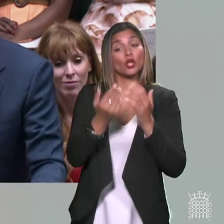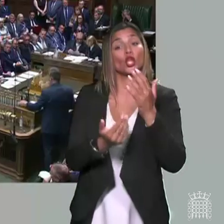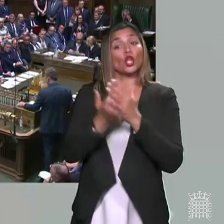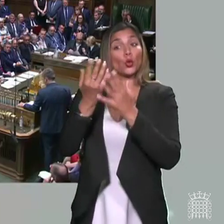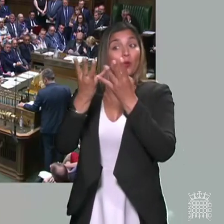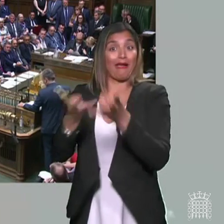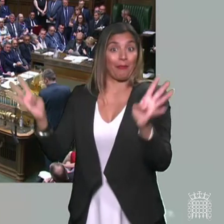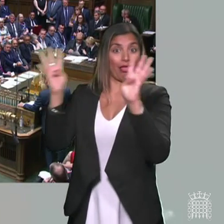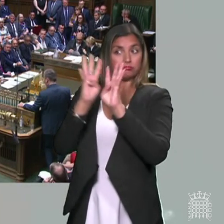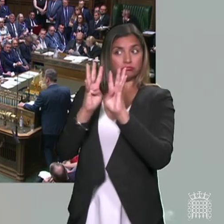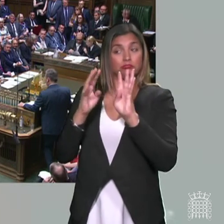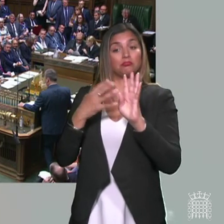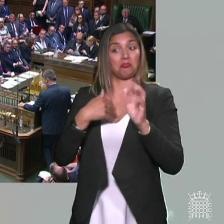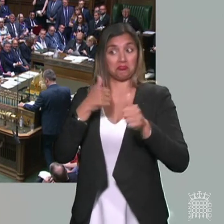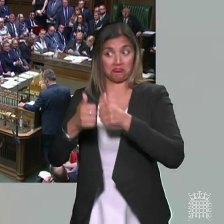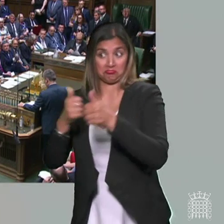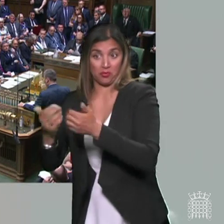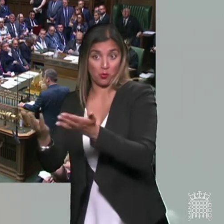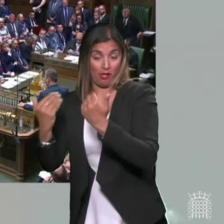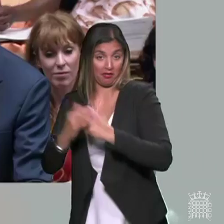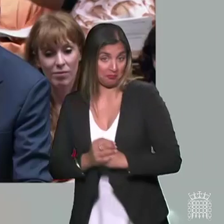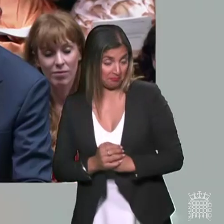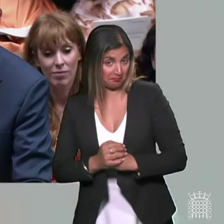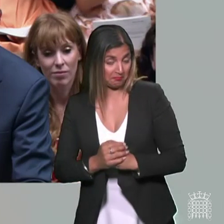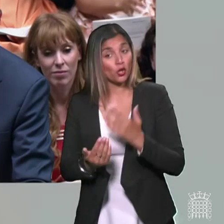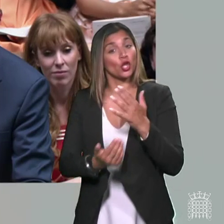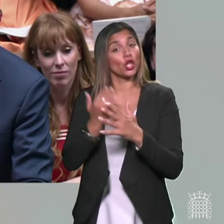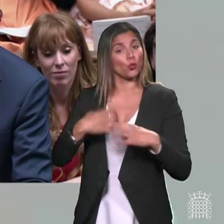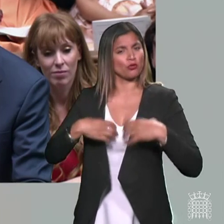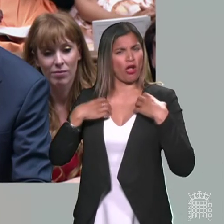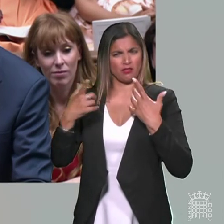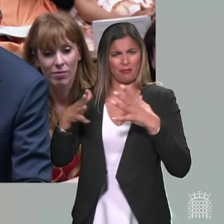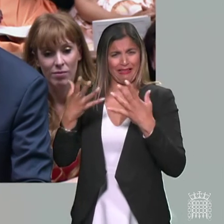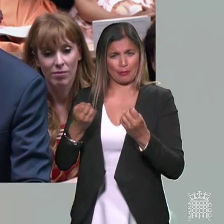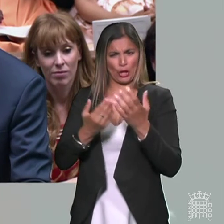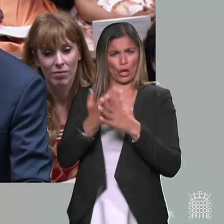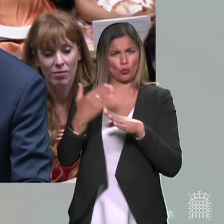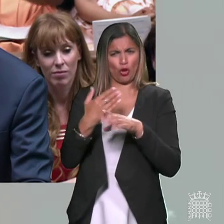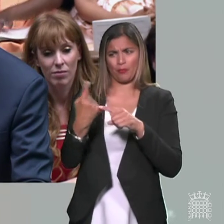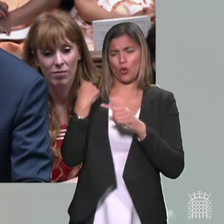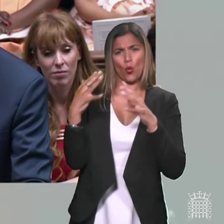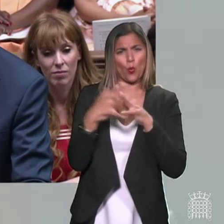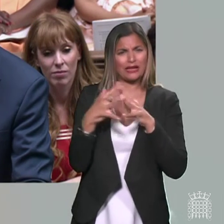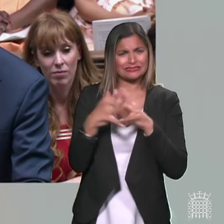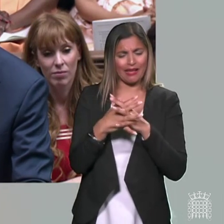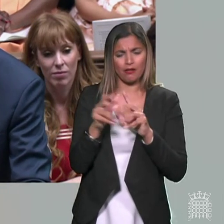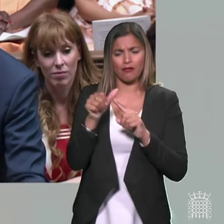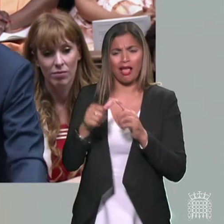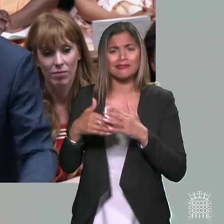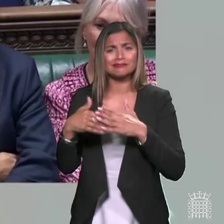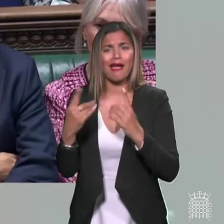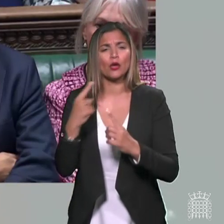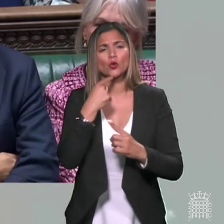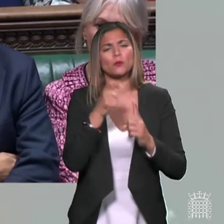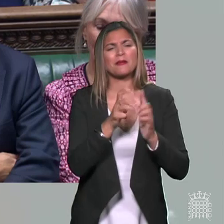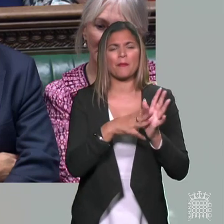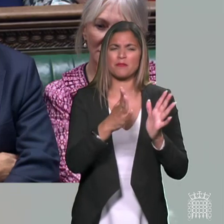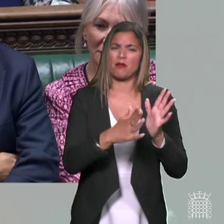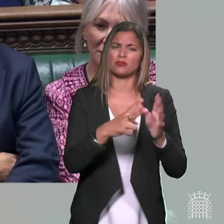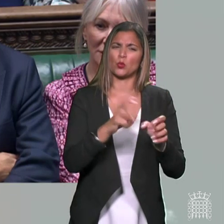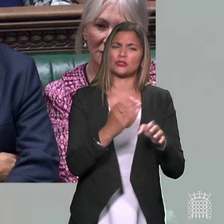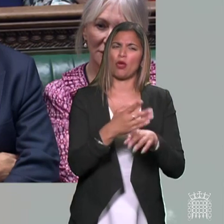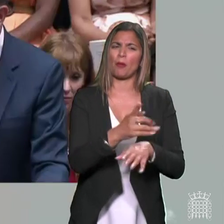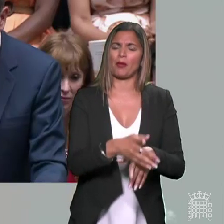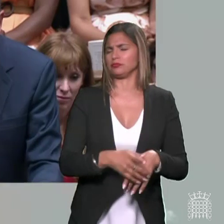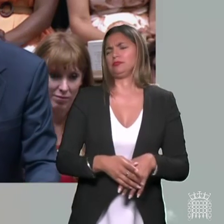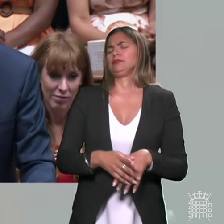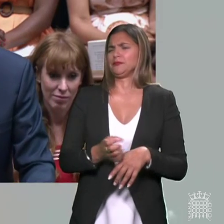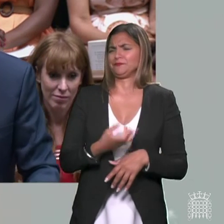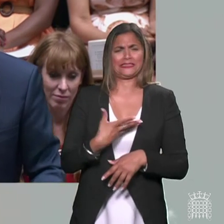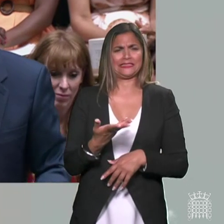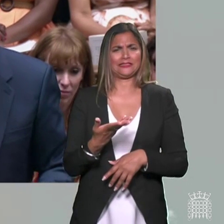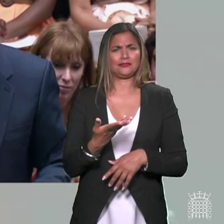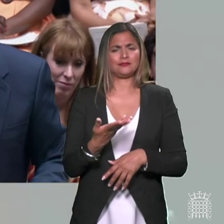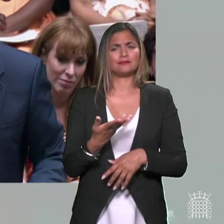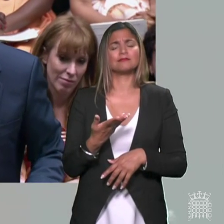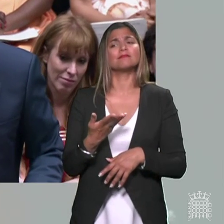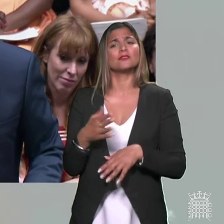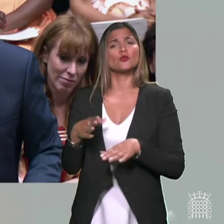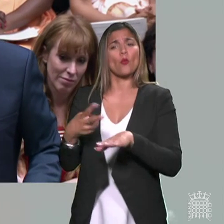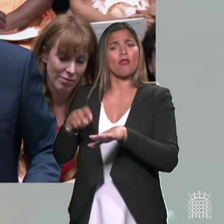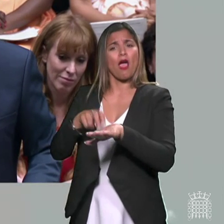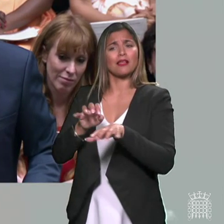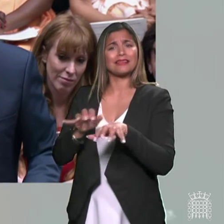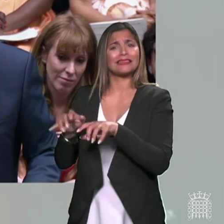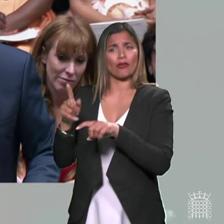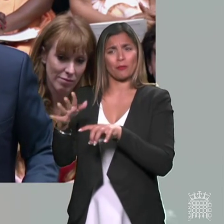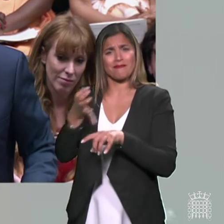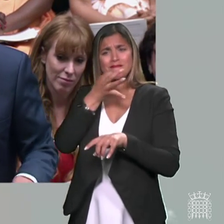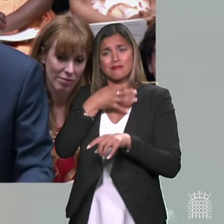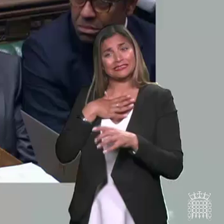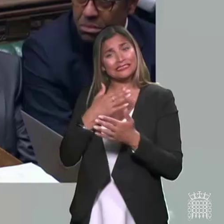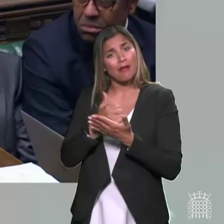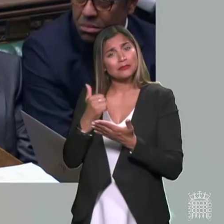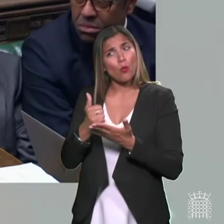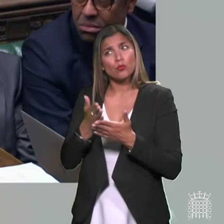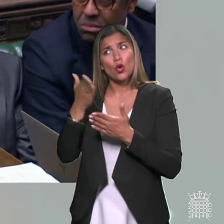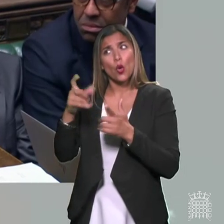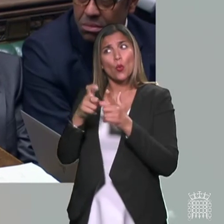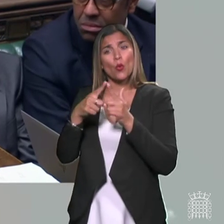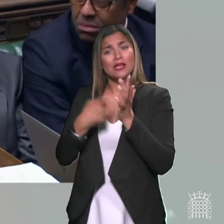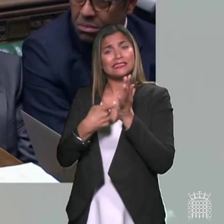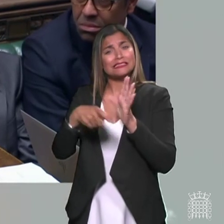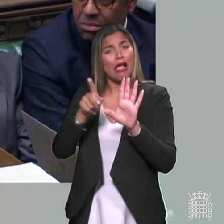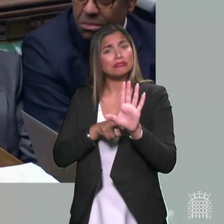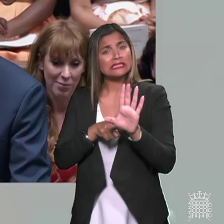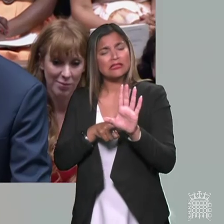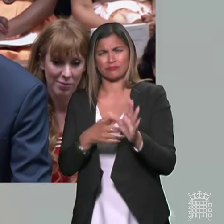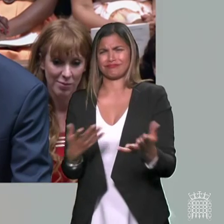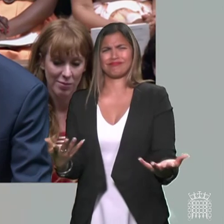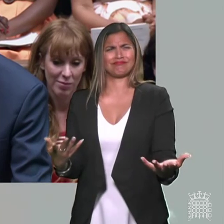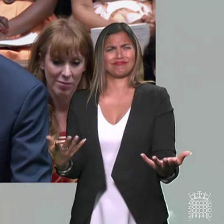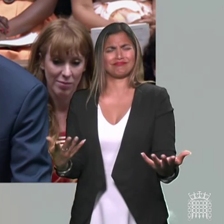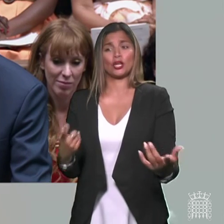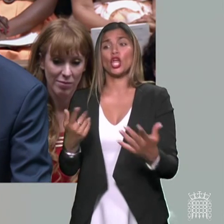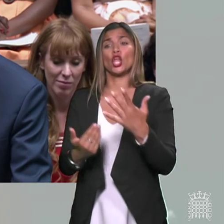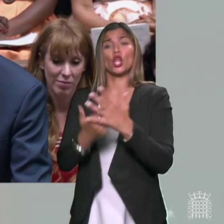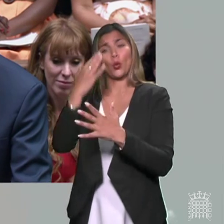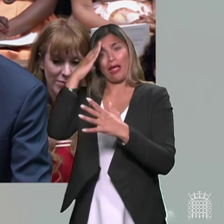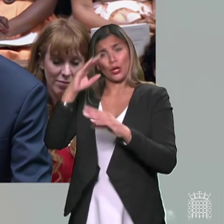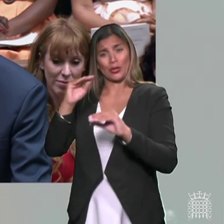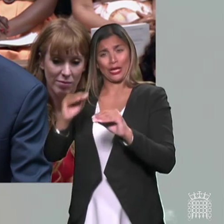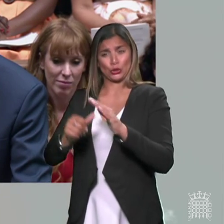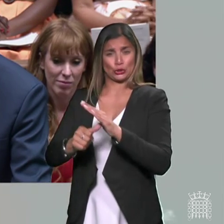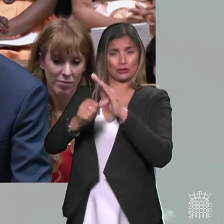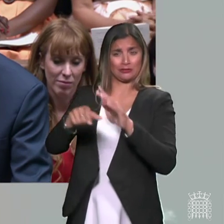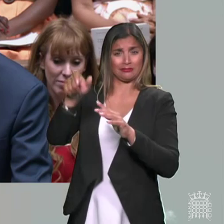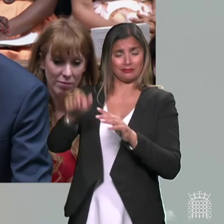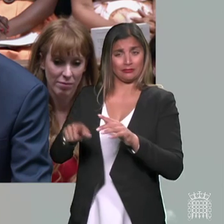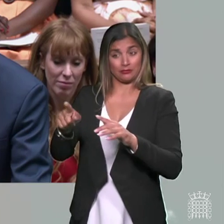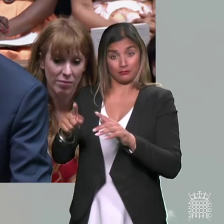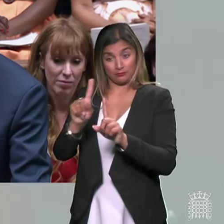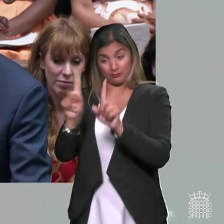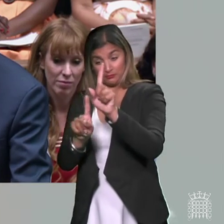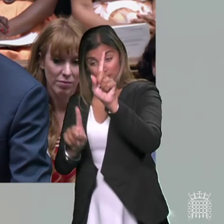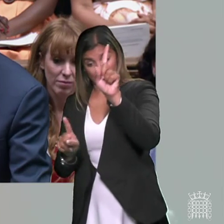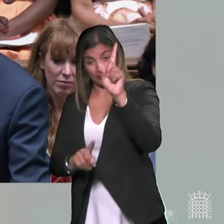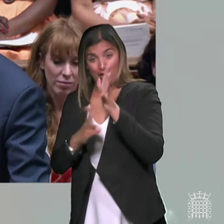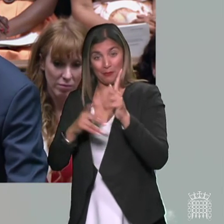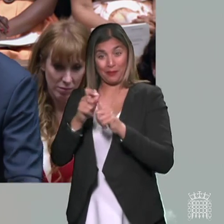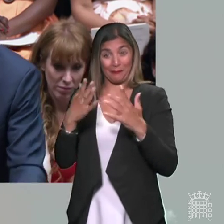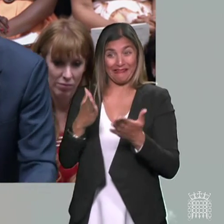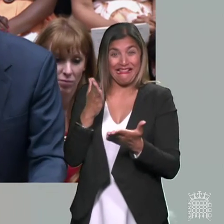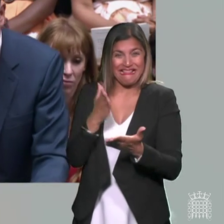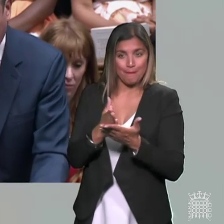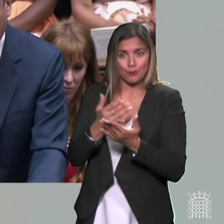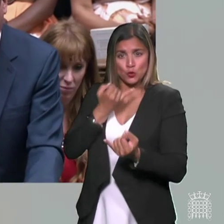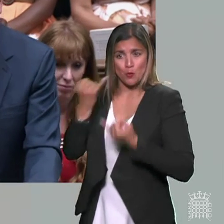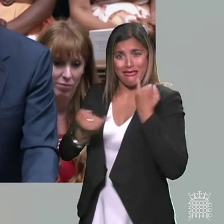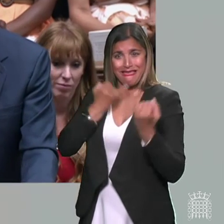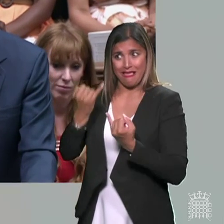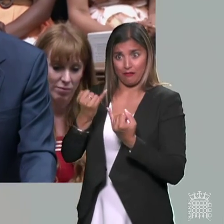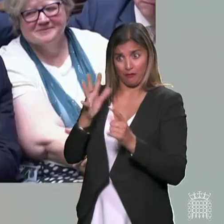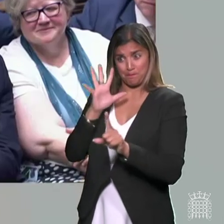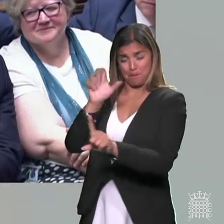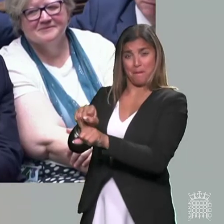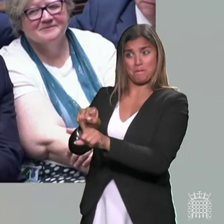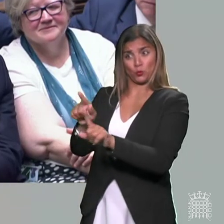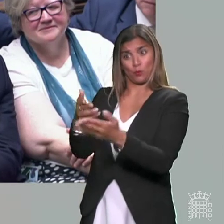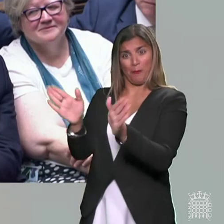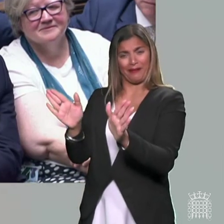We have a new Chancellor who accepted a job from the Prime Minister on Wednesday afternoon and then told him to quit on Thursday morning, a new Northern Ireland Secretary who once asked if you needed a passport to get to Derry, and a new Education Secretary whose junior Ministers have literally been giving the middle finger to the public.